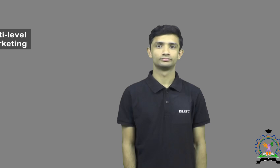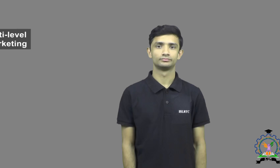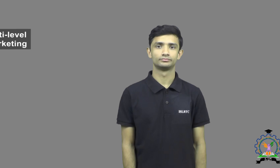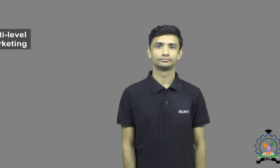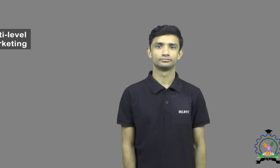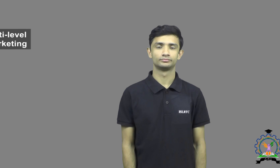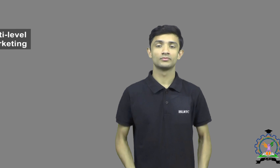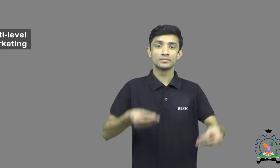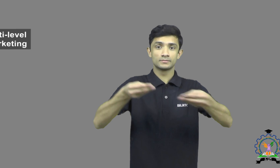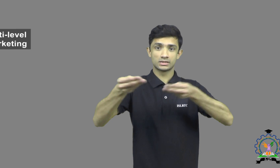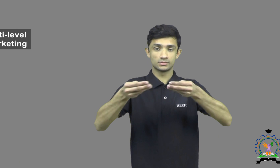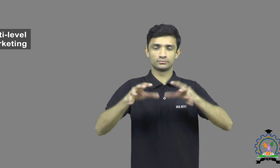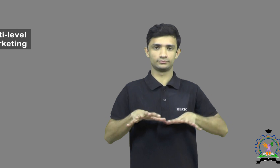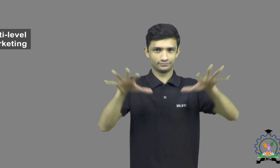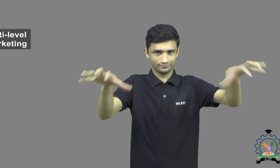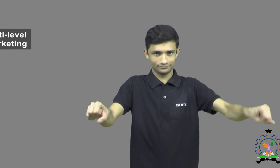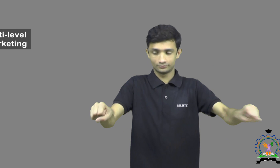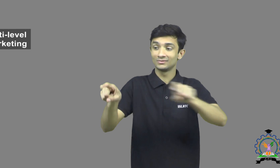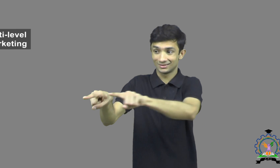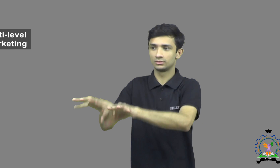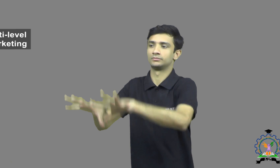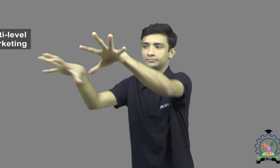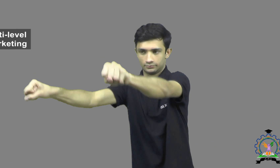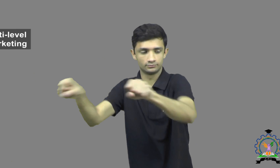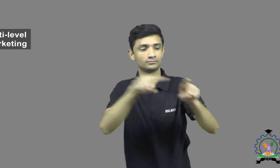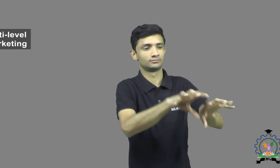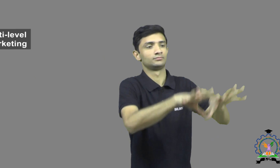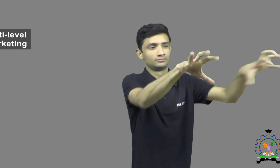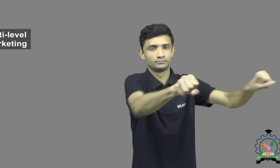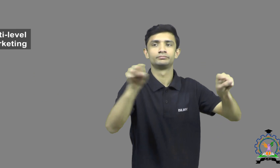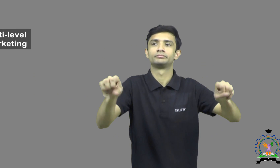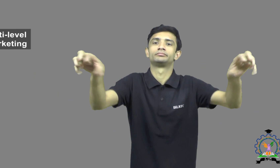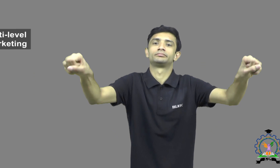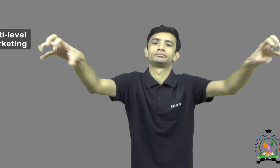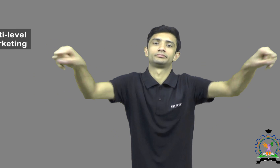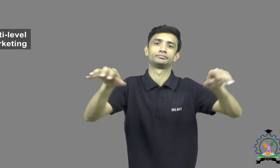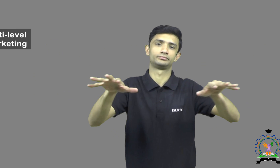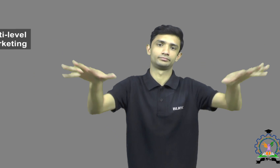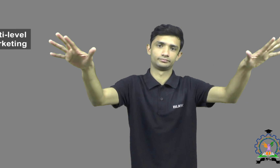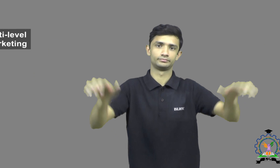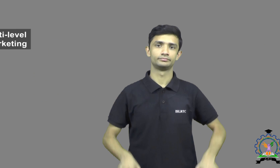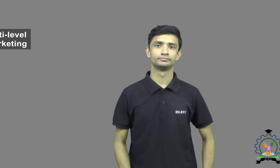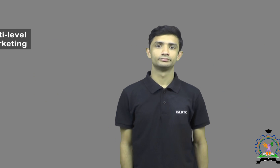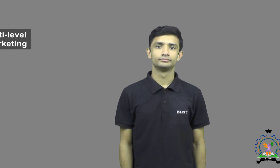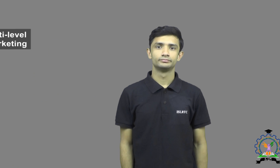Multi-Level Marketing